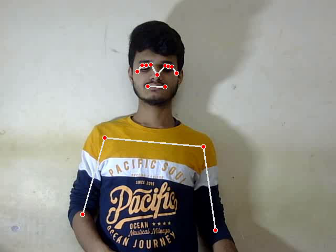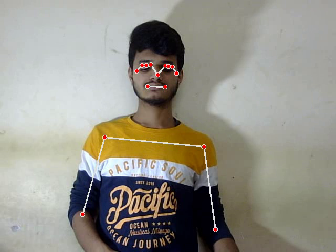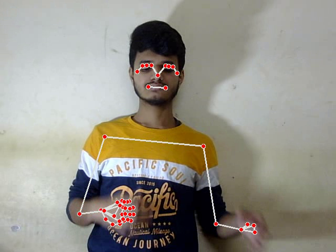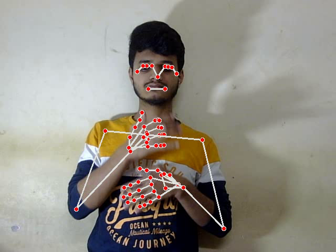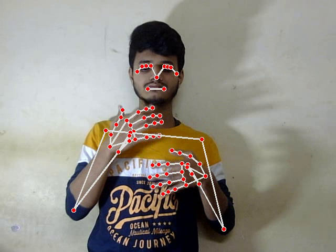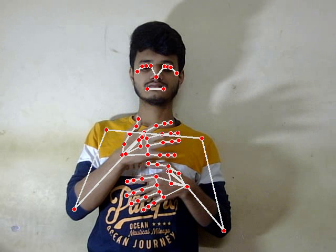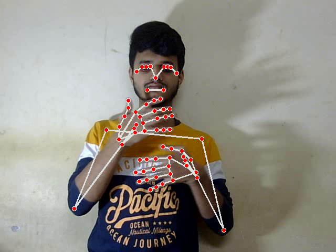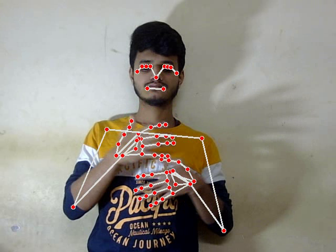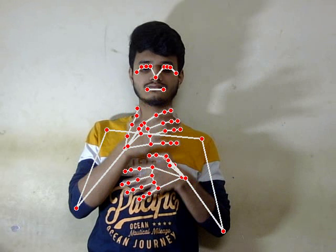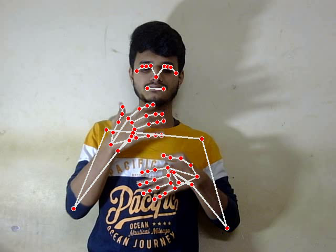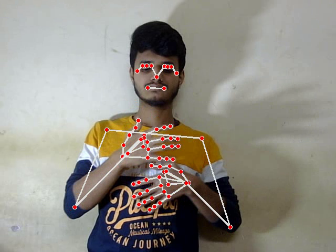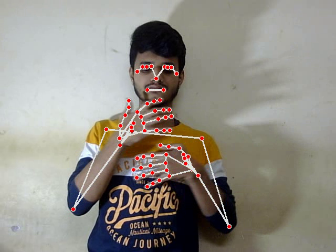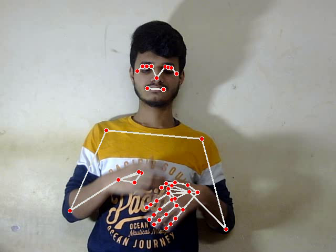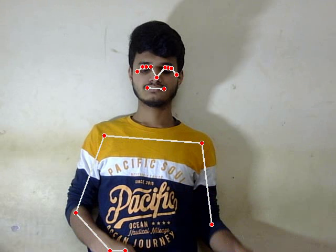happy